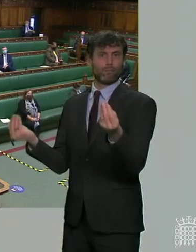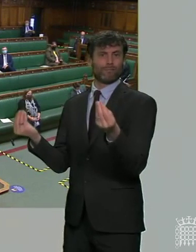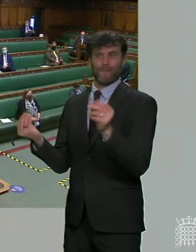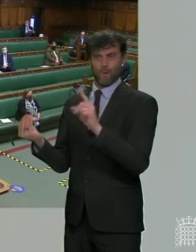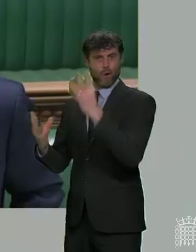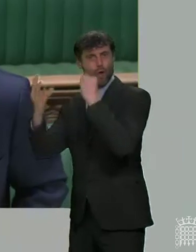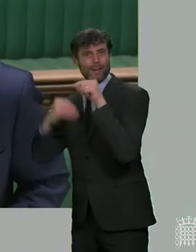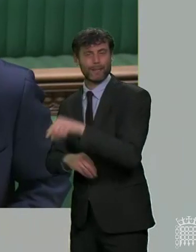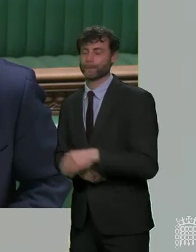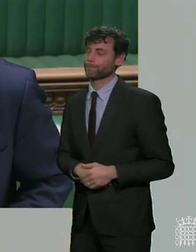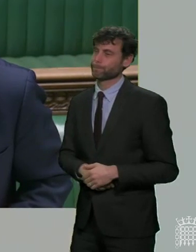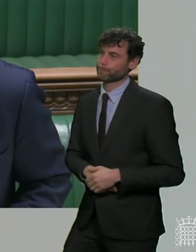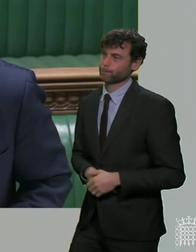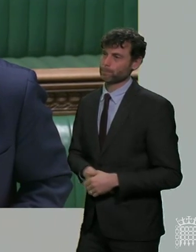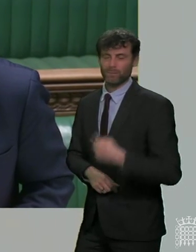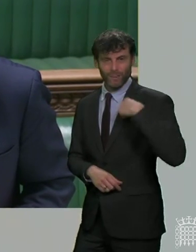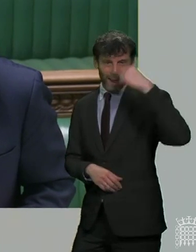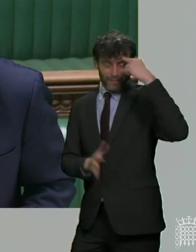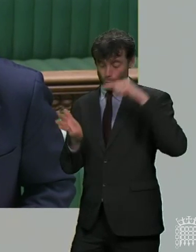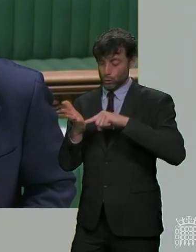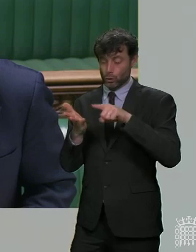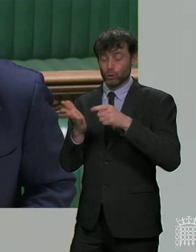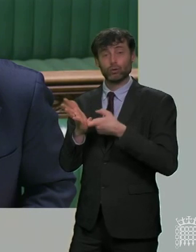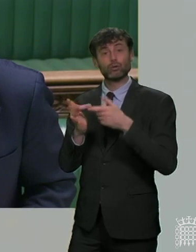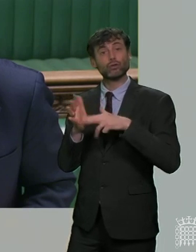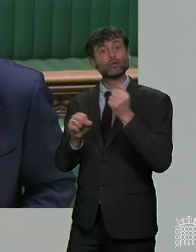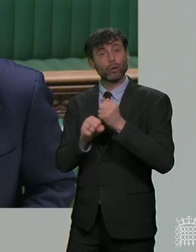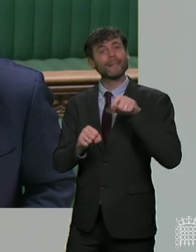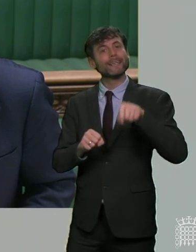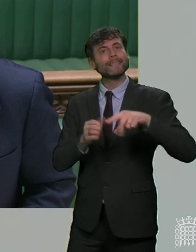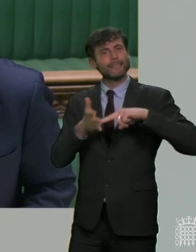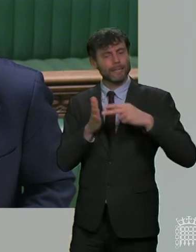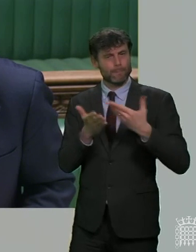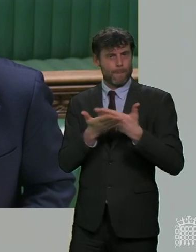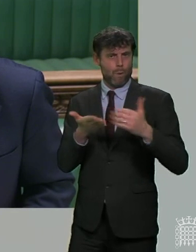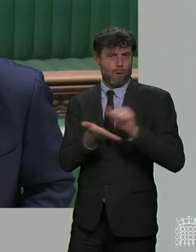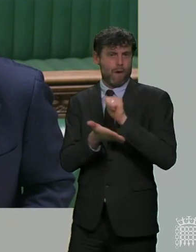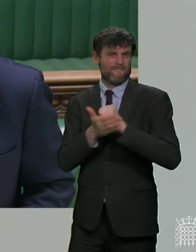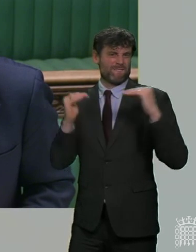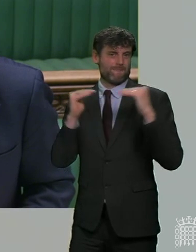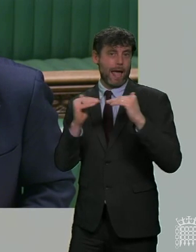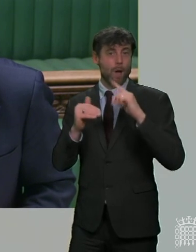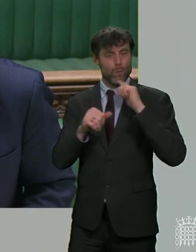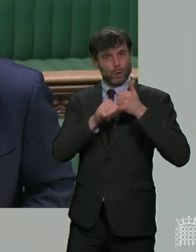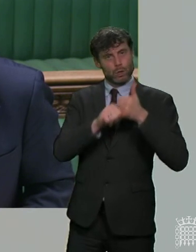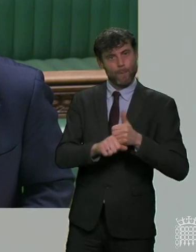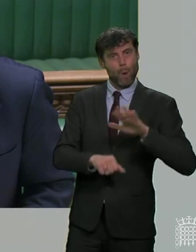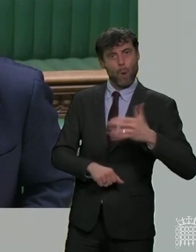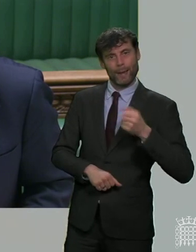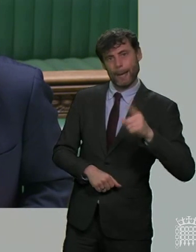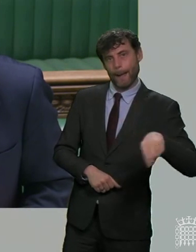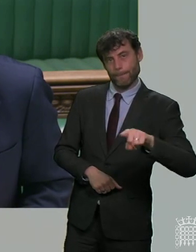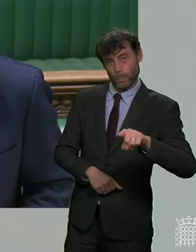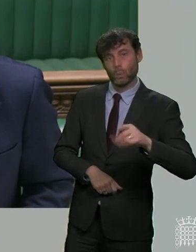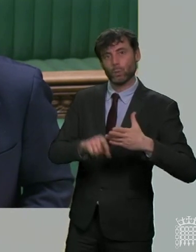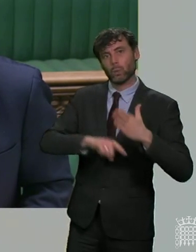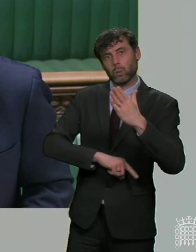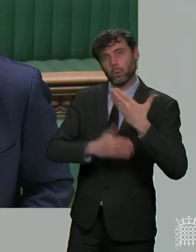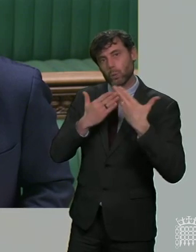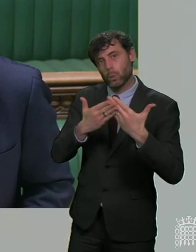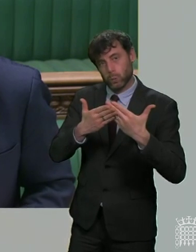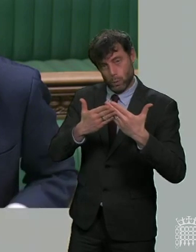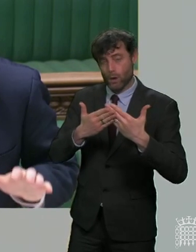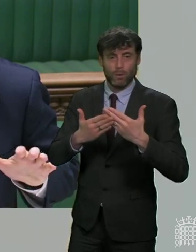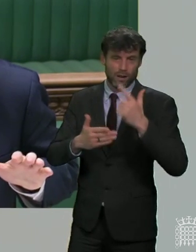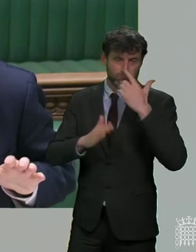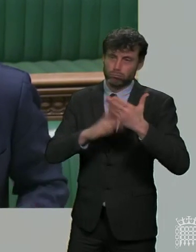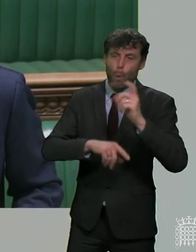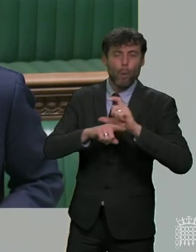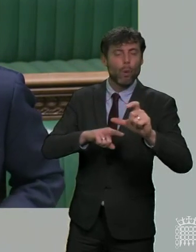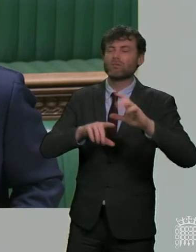No, because I think that the Turing scheme is fairer and will enable students on lower incomes to have access to great courses around the world.